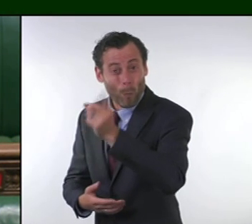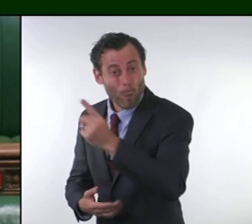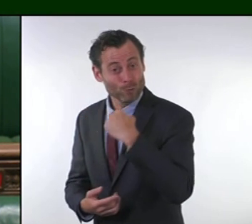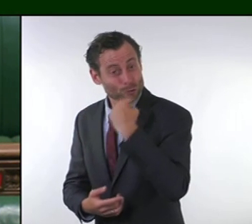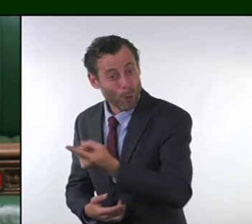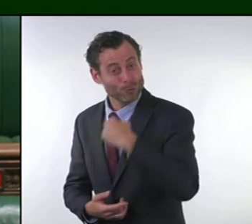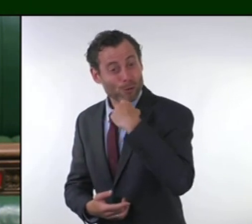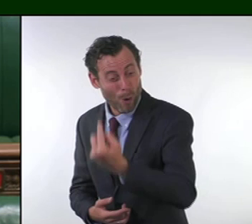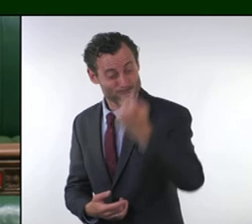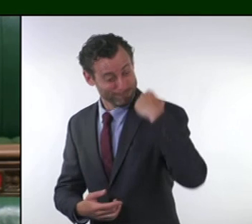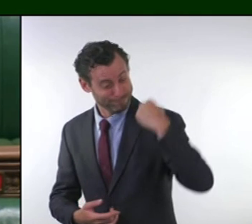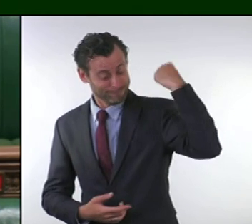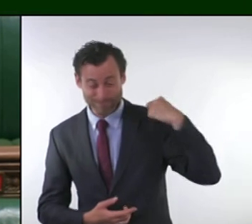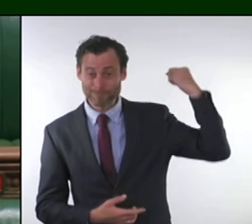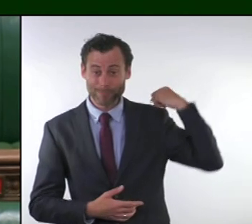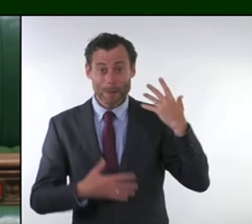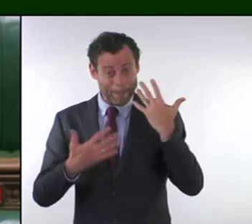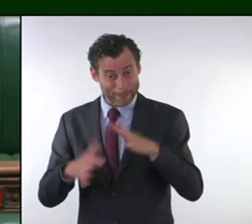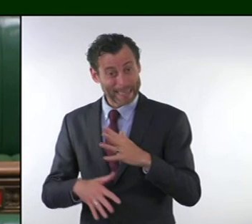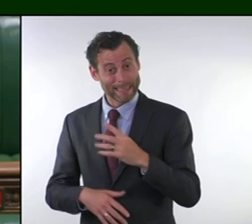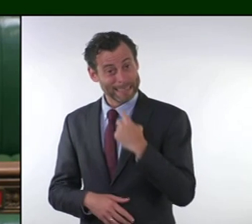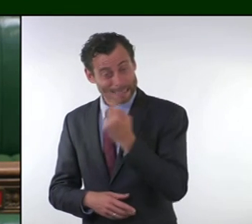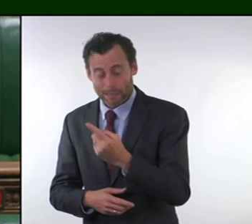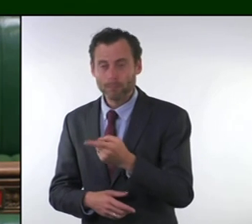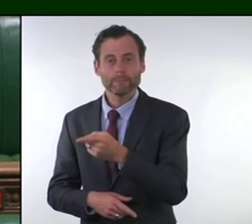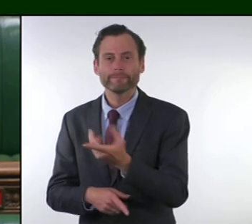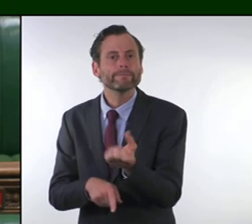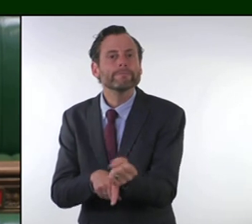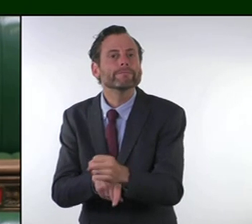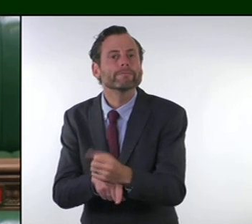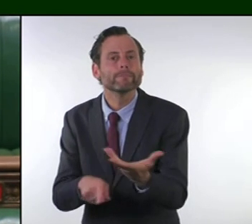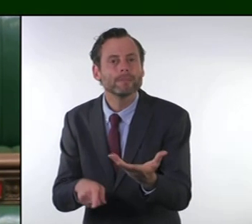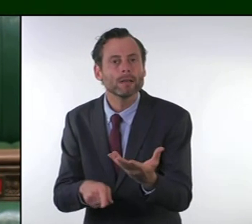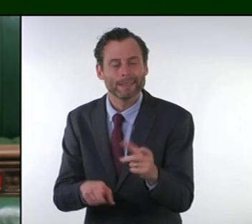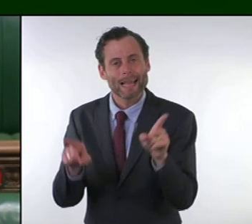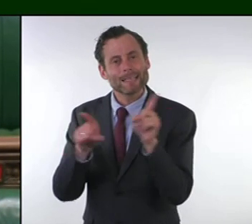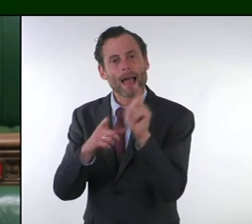It was not hindsight; it was real time for the frontline. It was the same with routine testing.